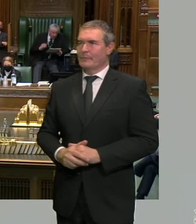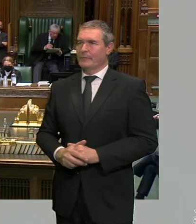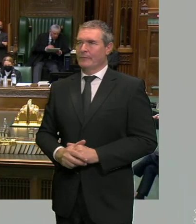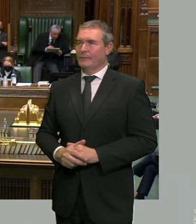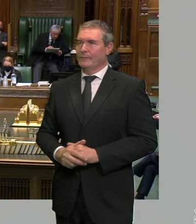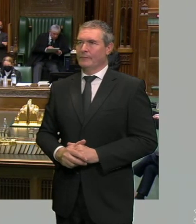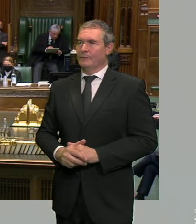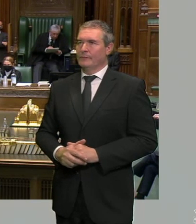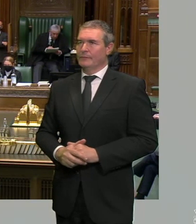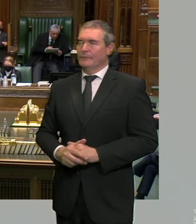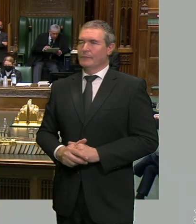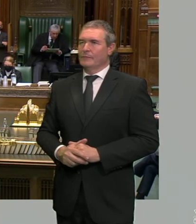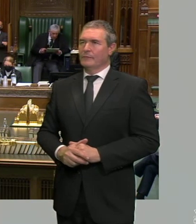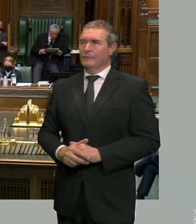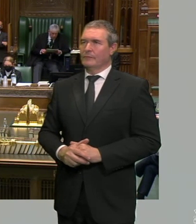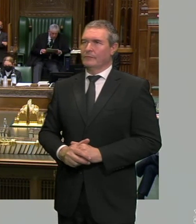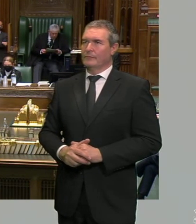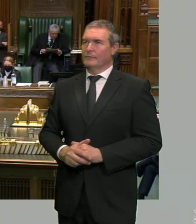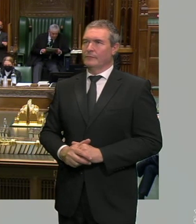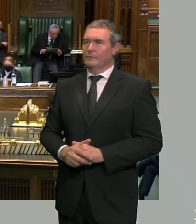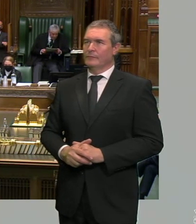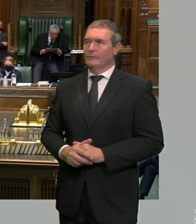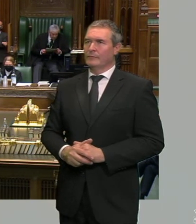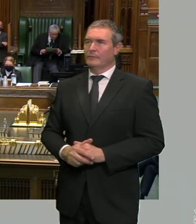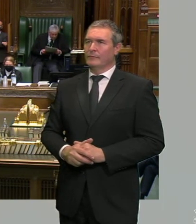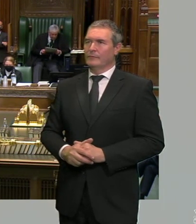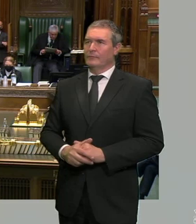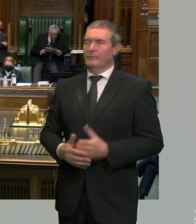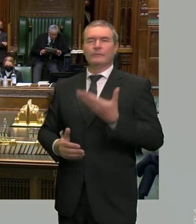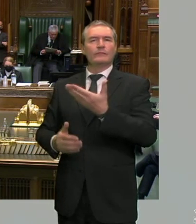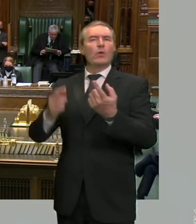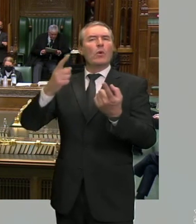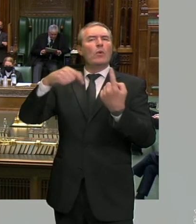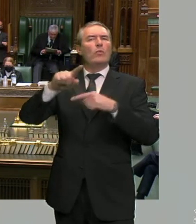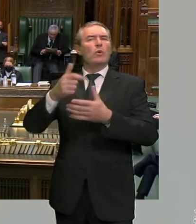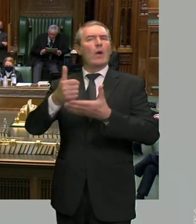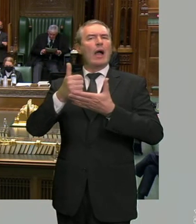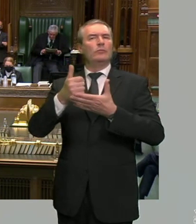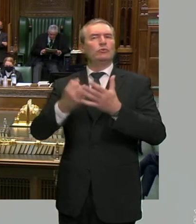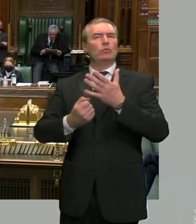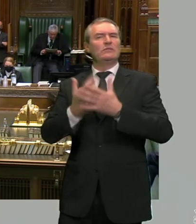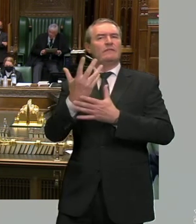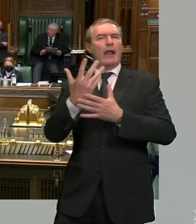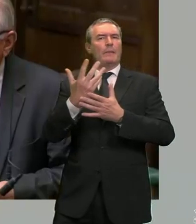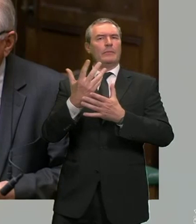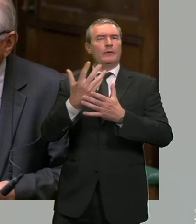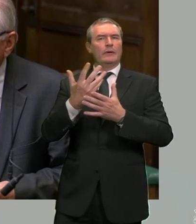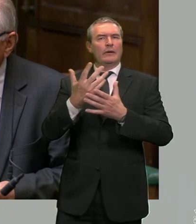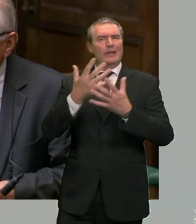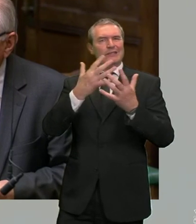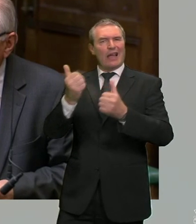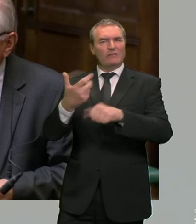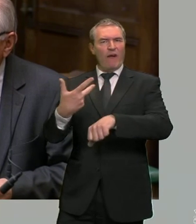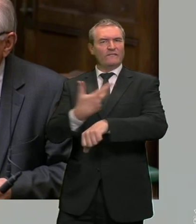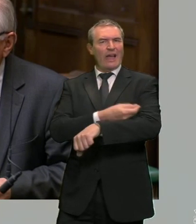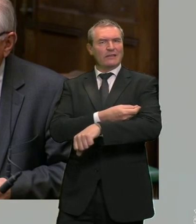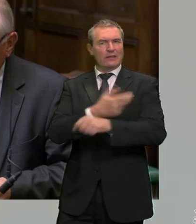Those who helped to develop, test, approve and manufacture the vaccines deserve our praise.